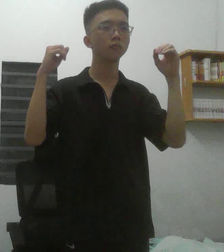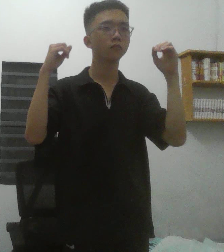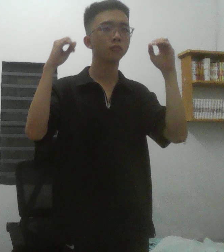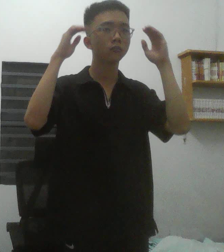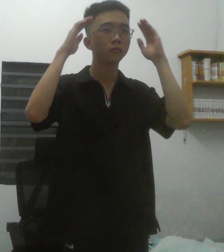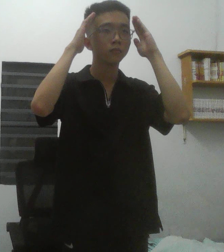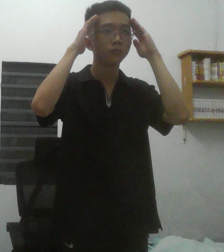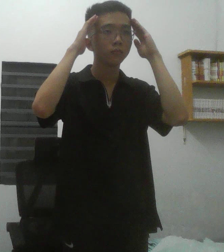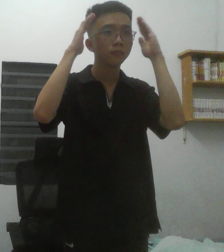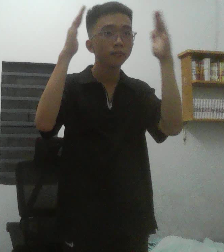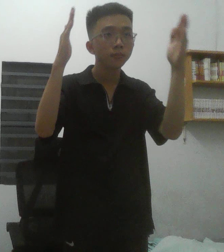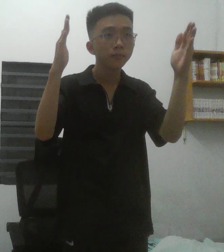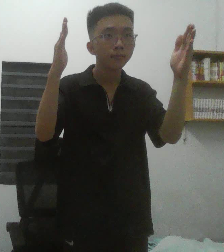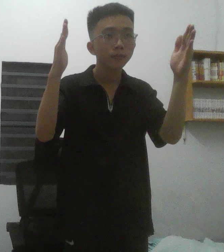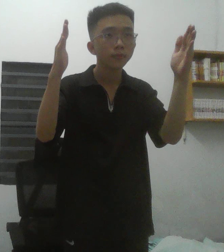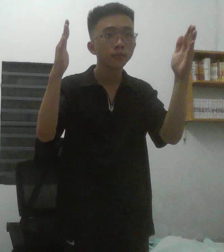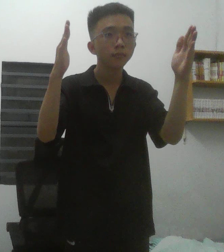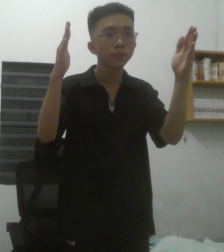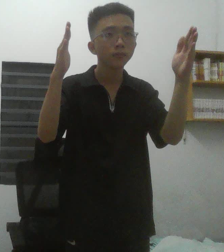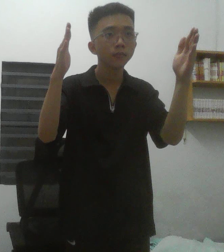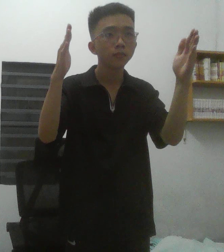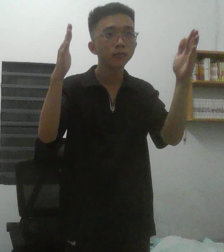quan tam